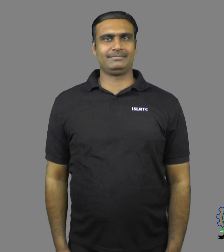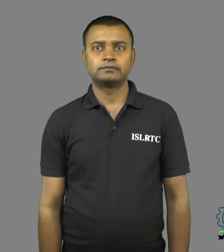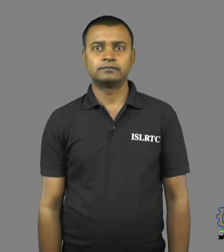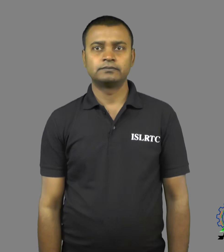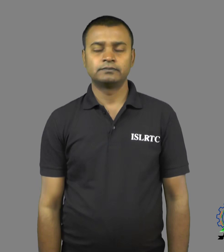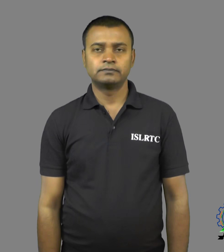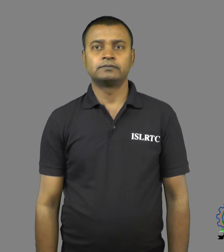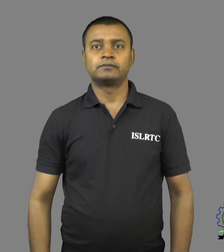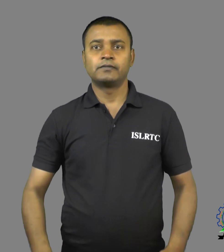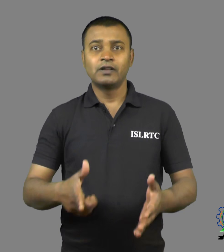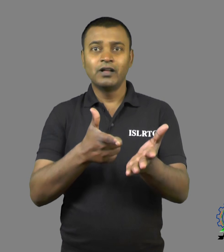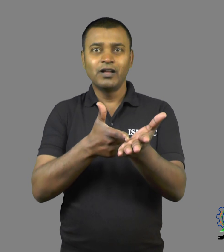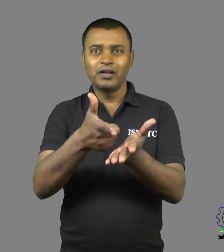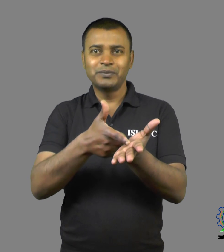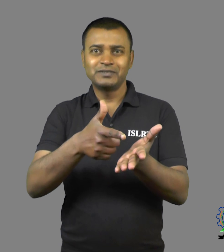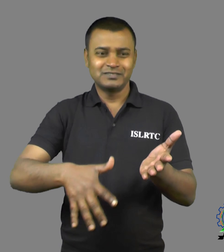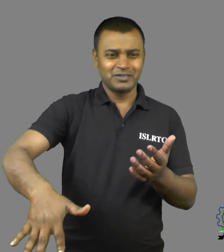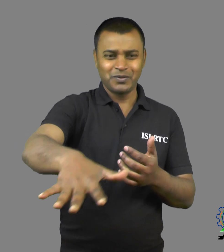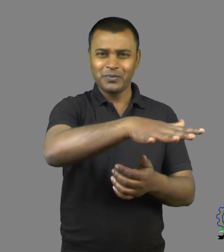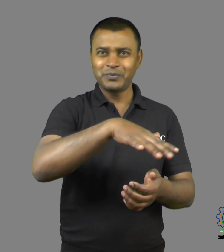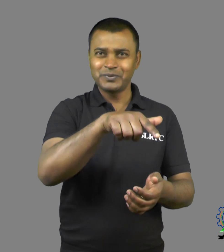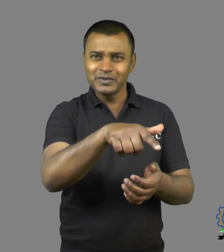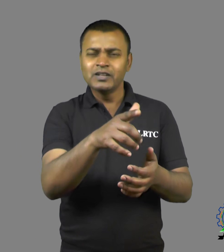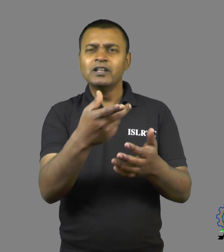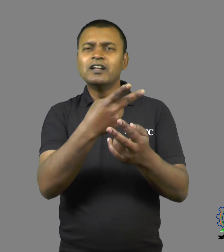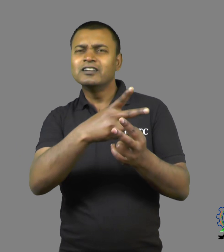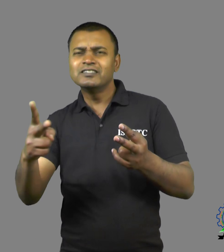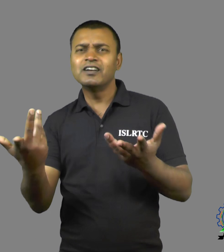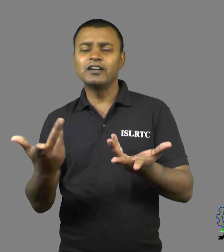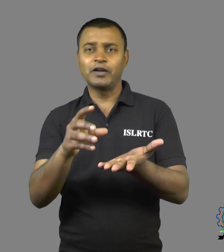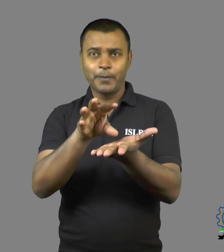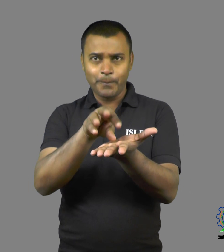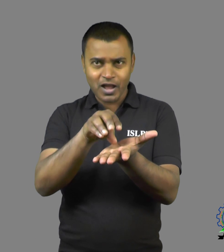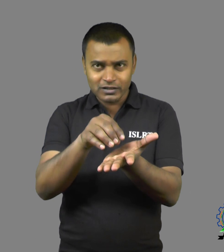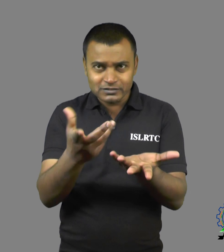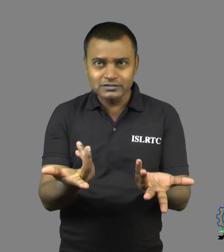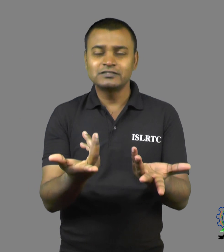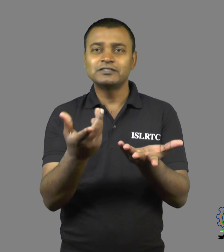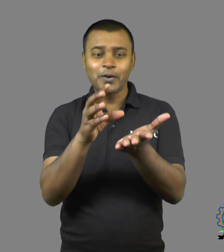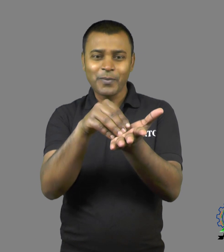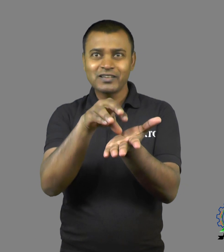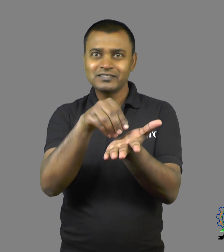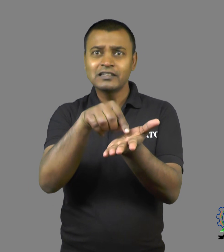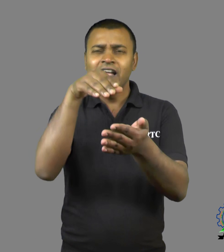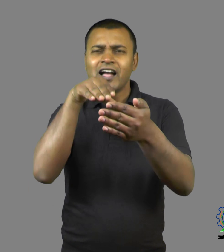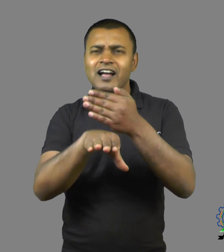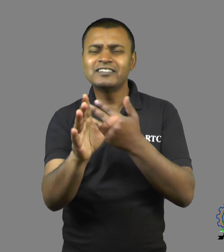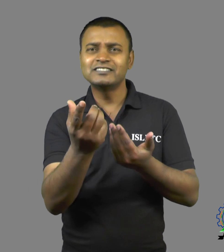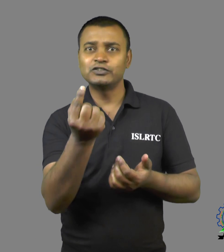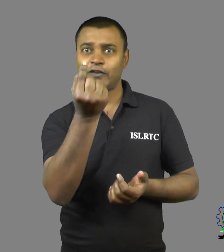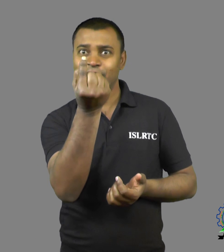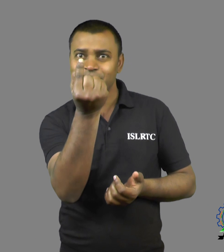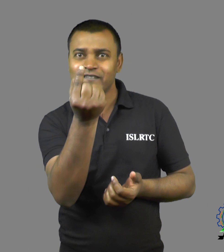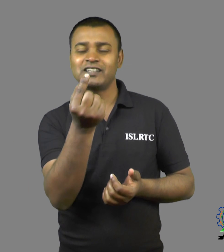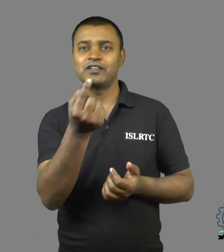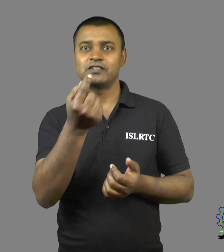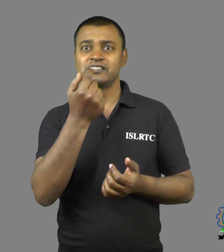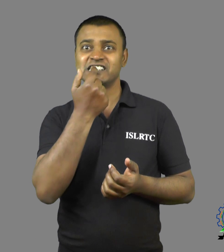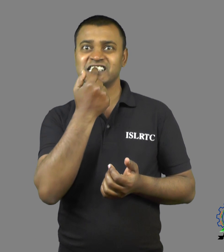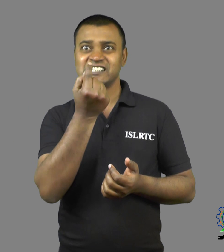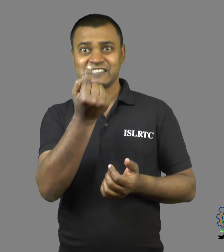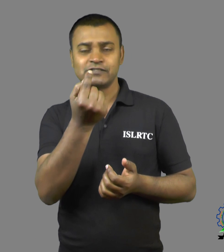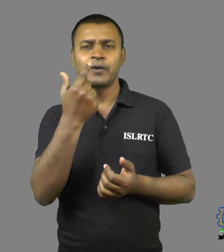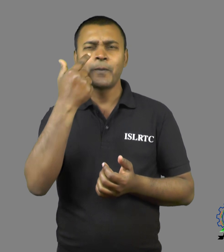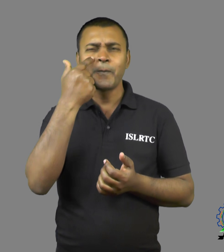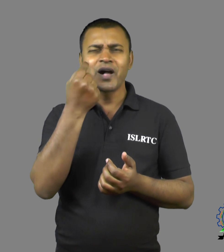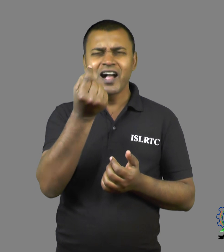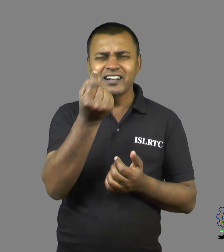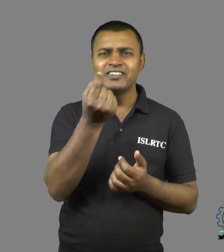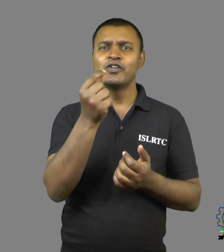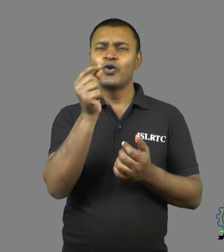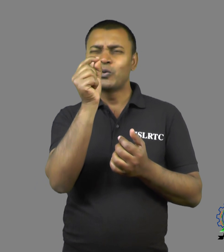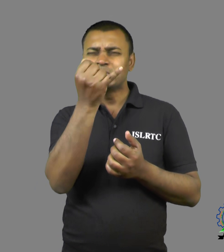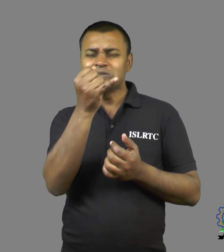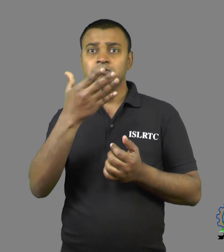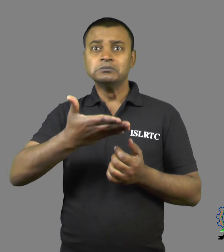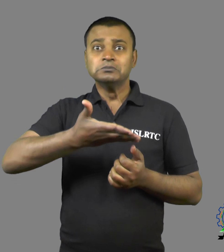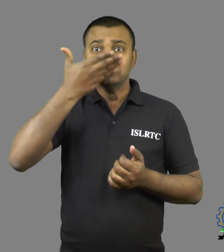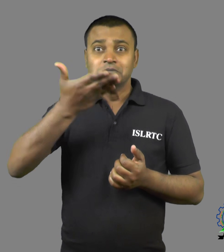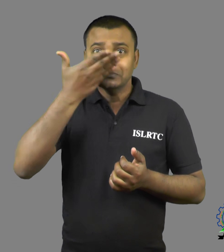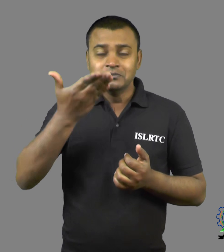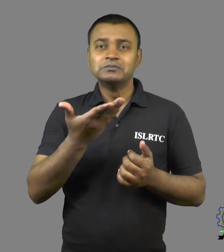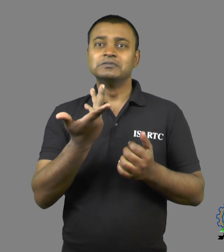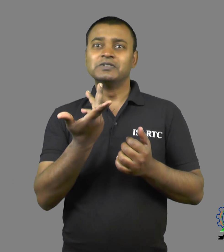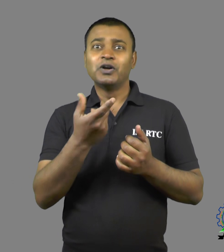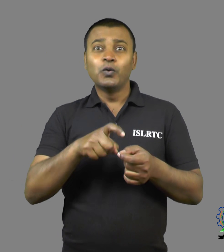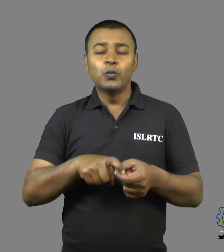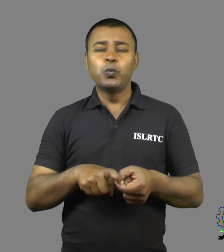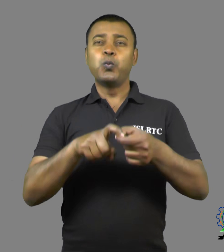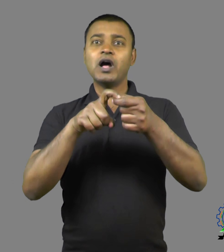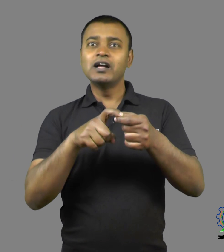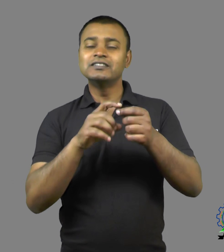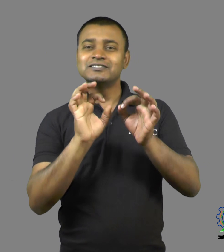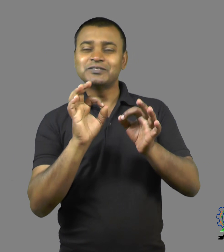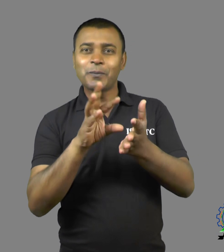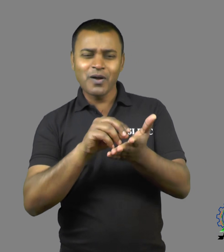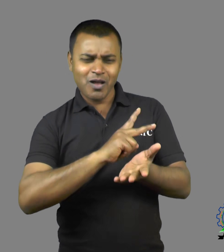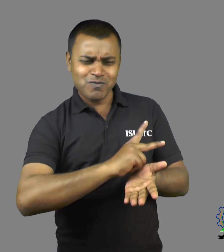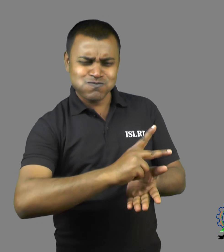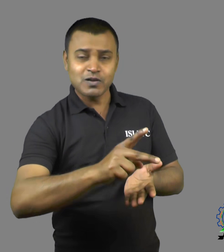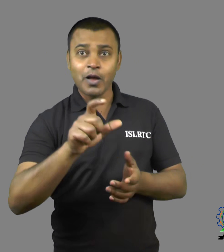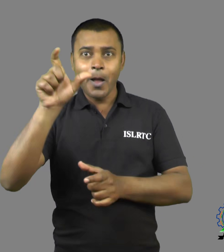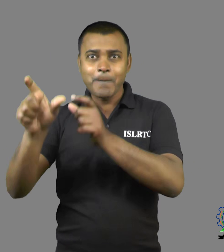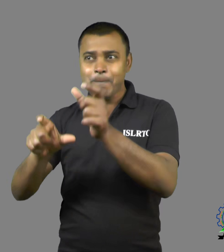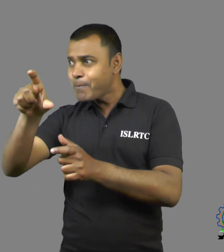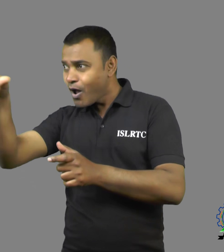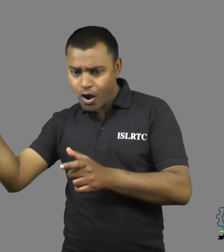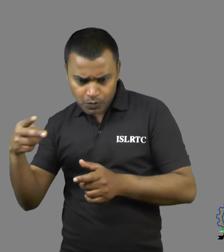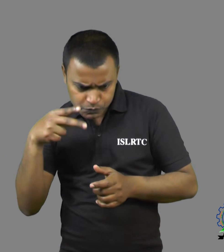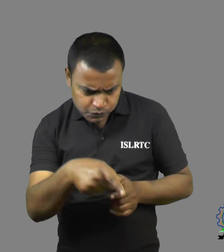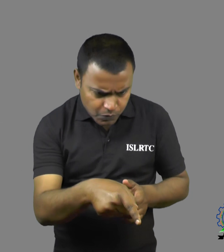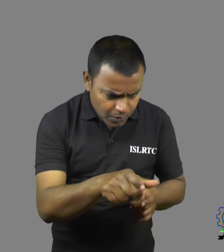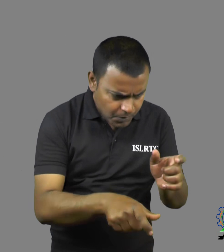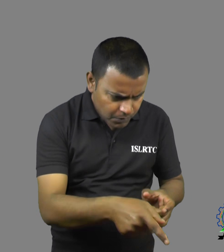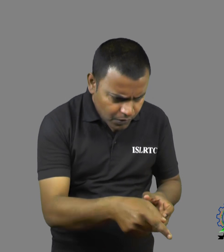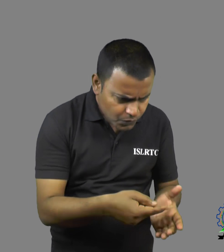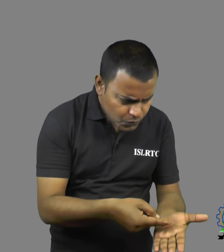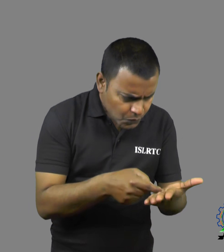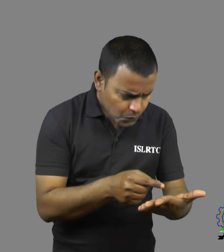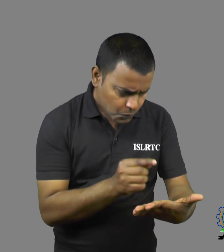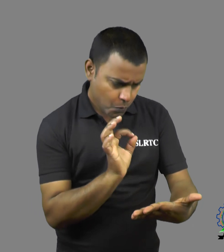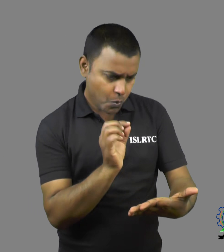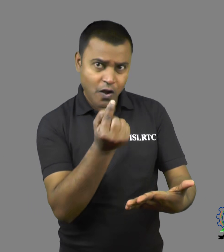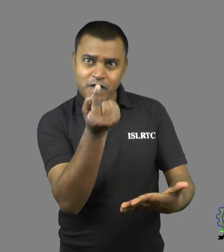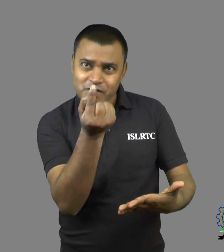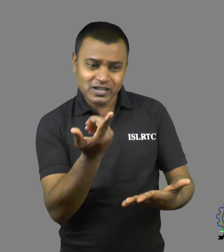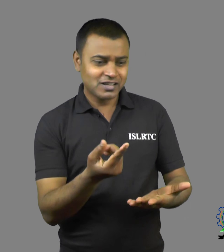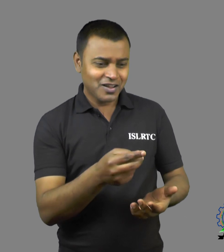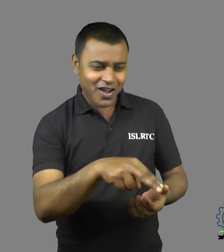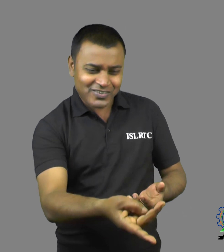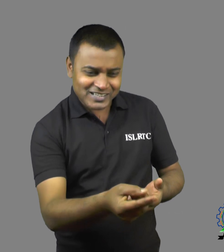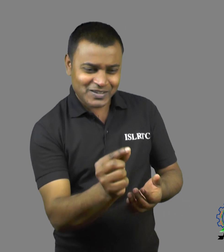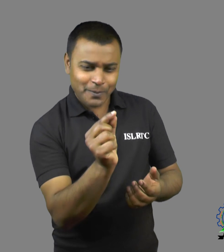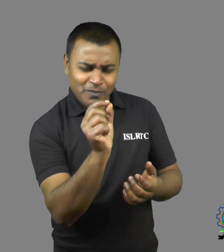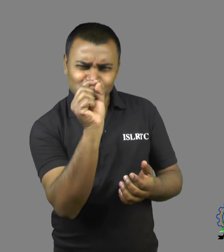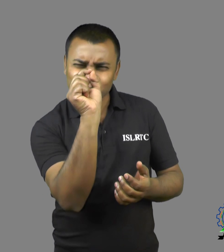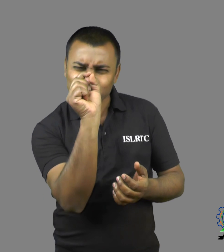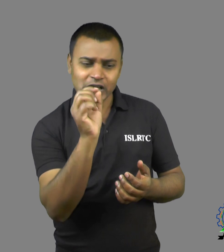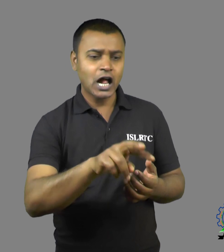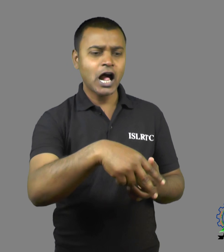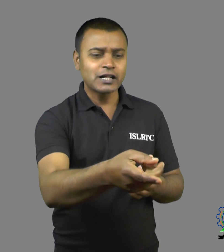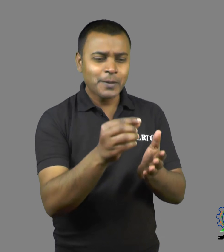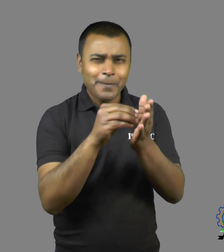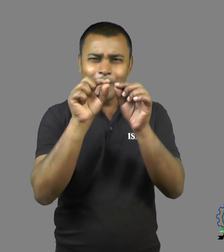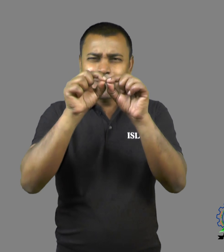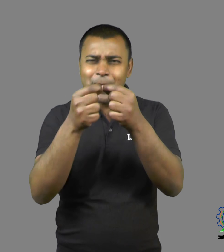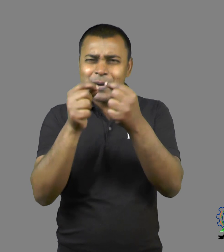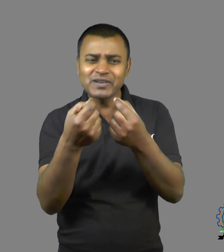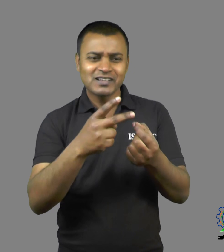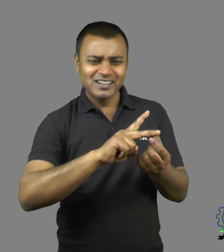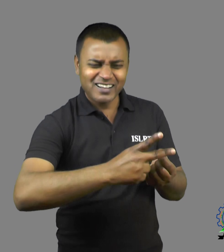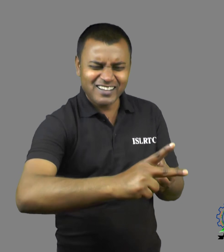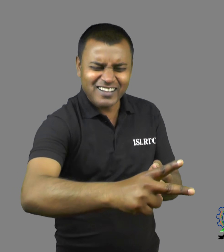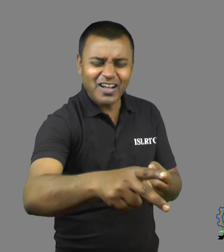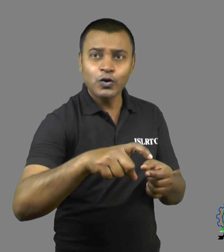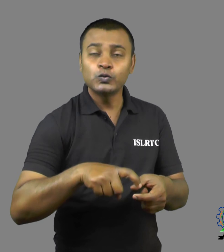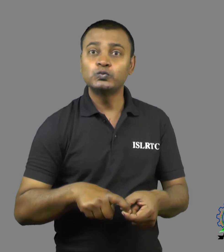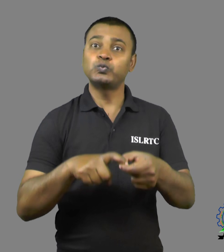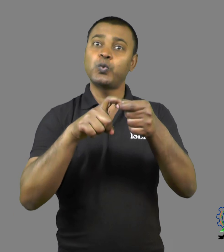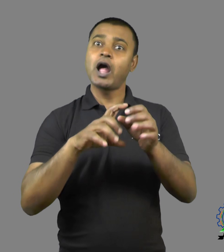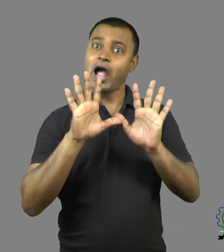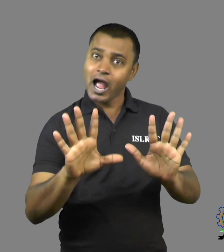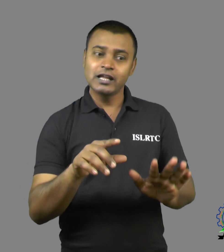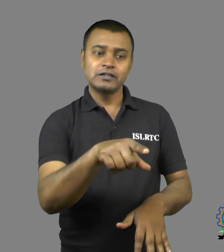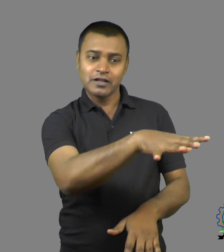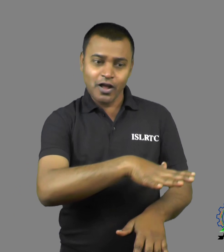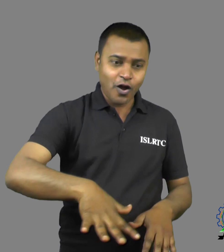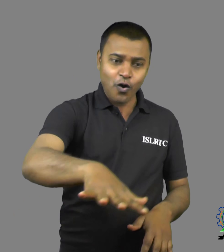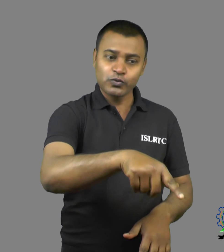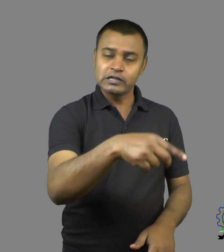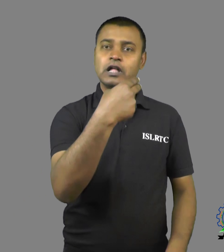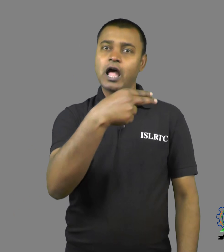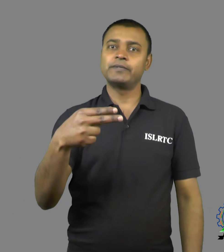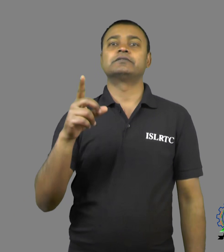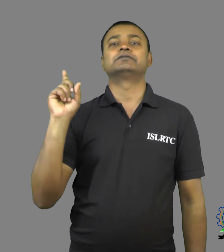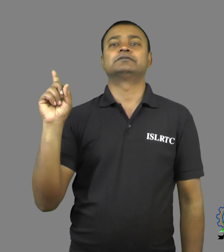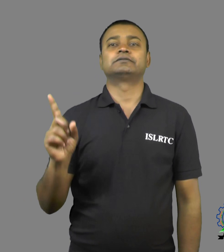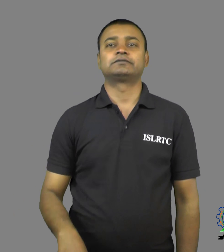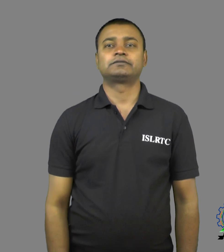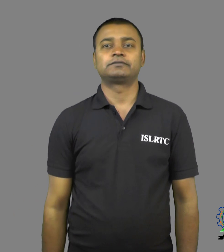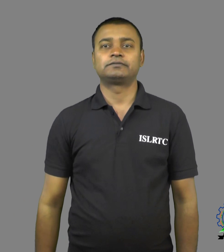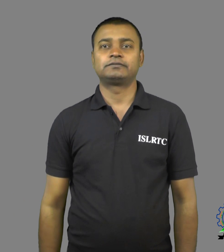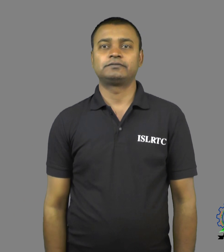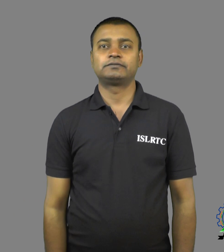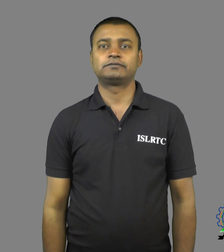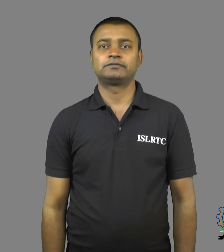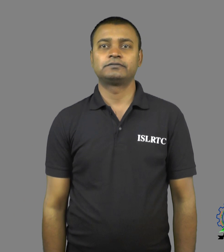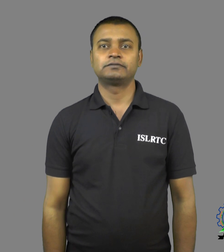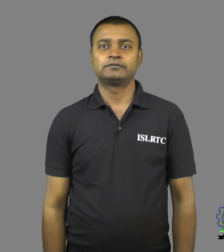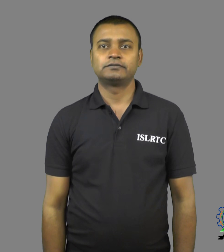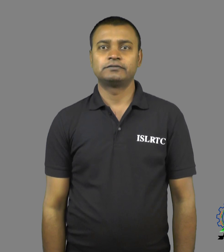Demonstration Farm